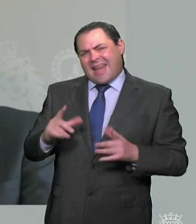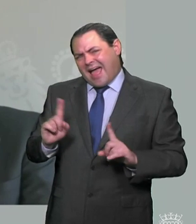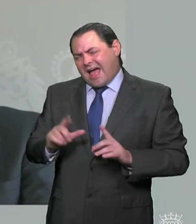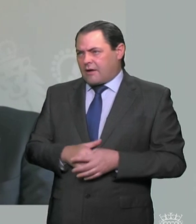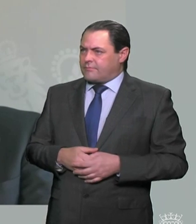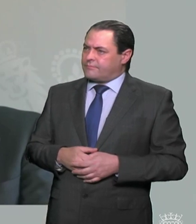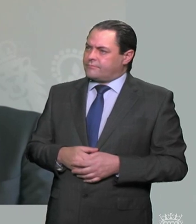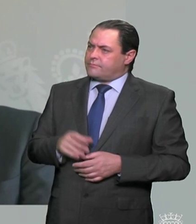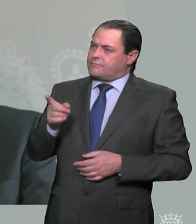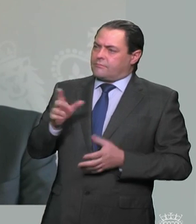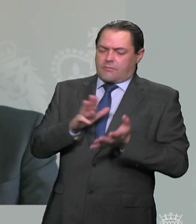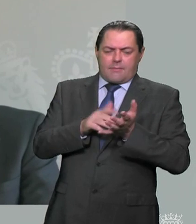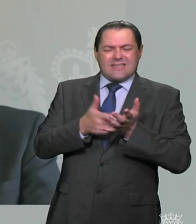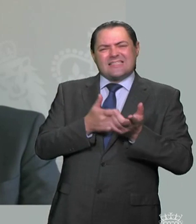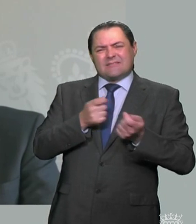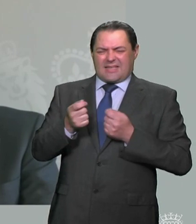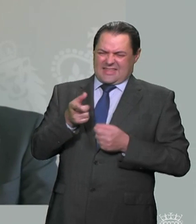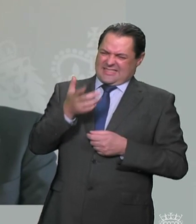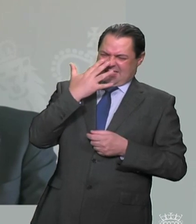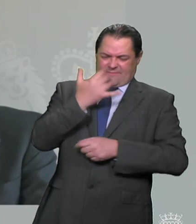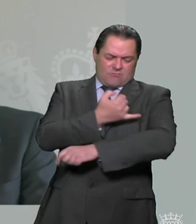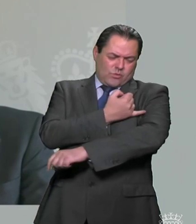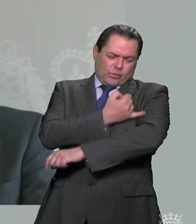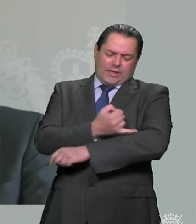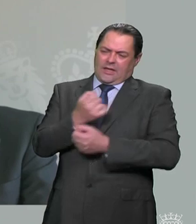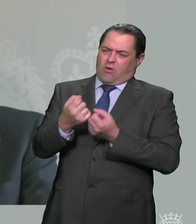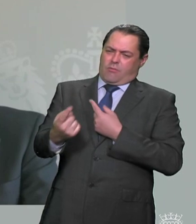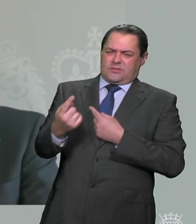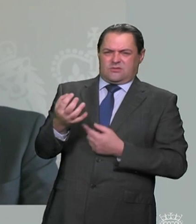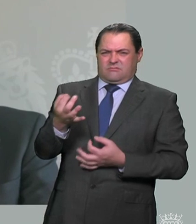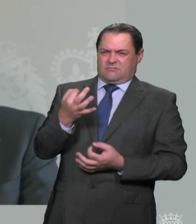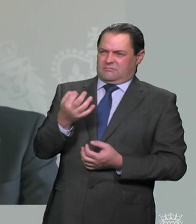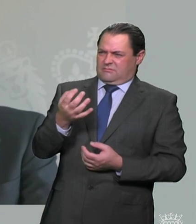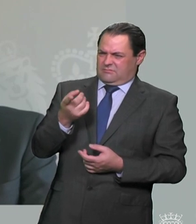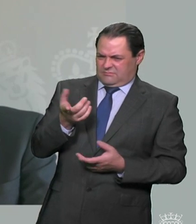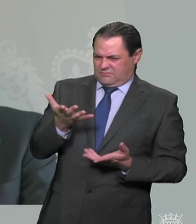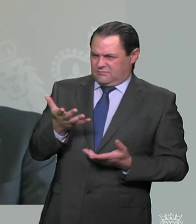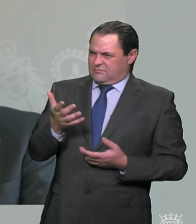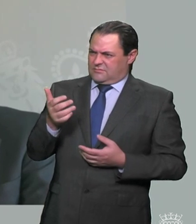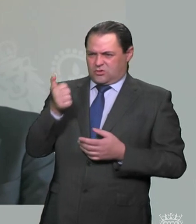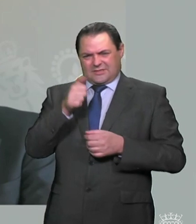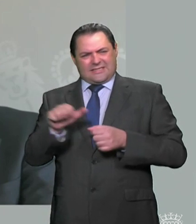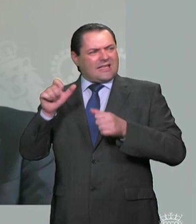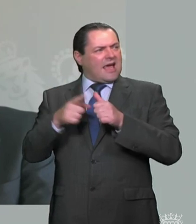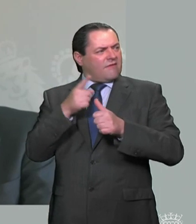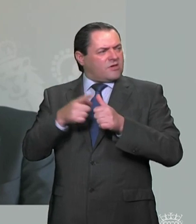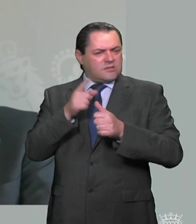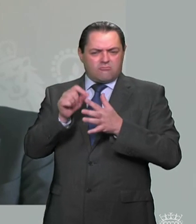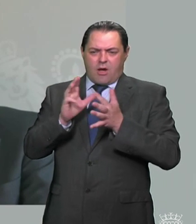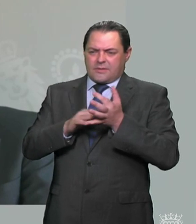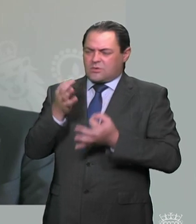I think this is pretty feeble stuff from the right honourable and learned Gentleman on what is going to be a glorious 60th anniversary edition of PMQs.